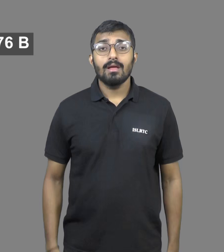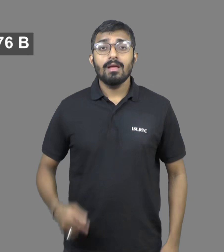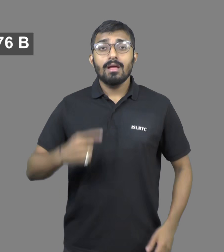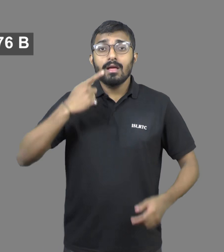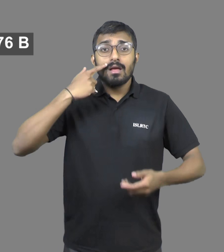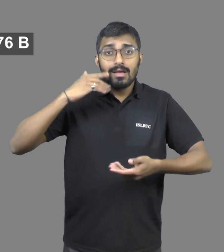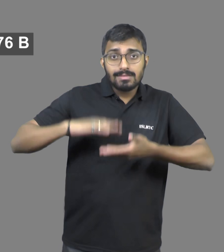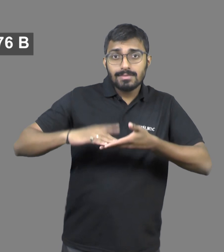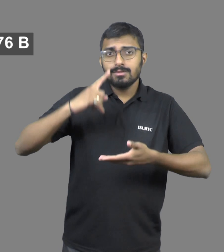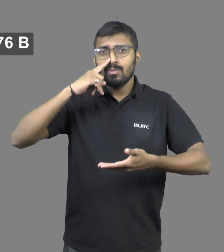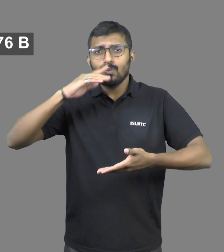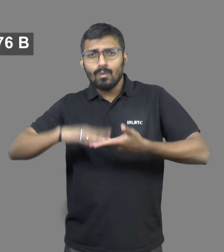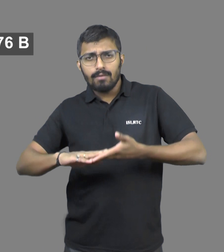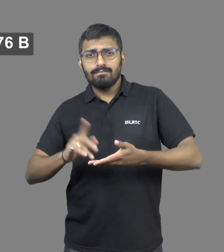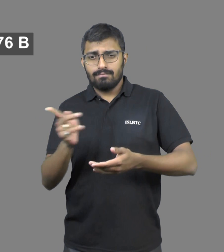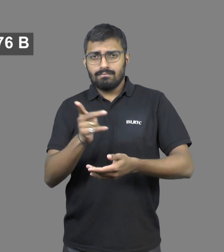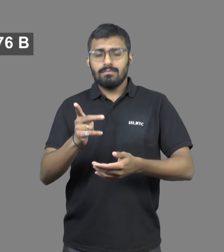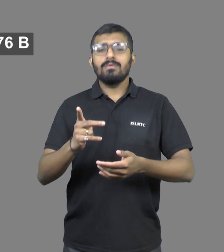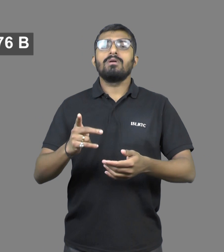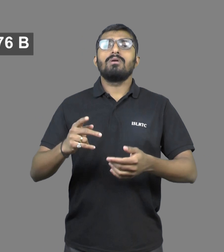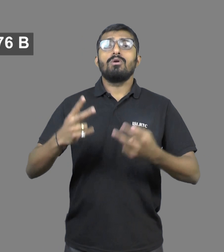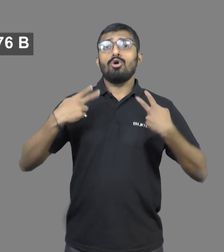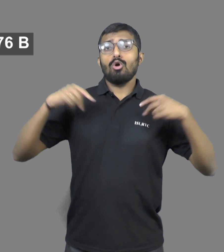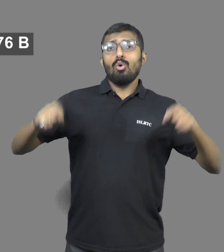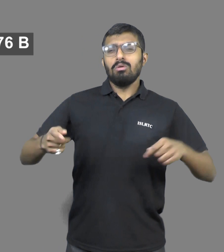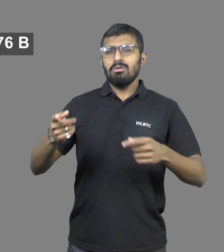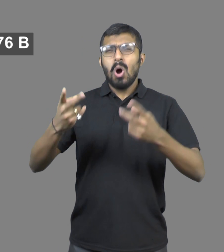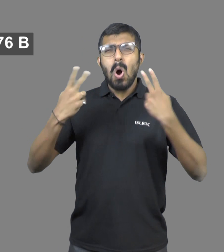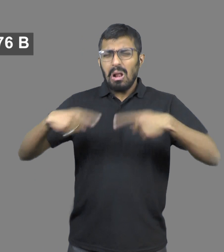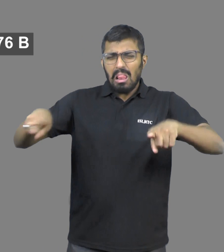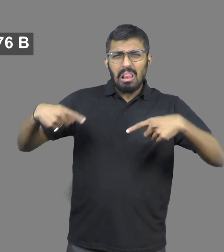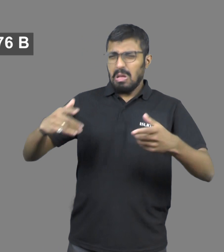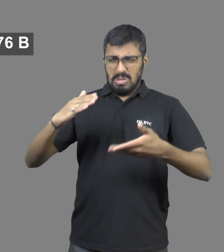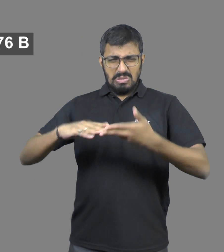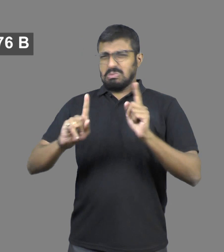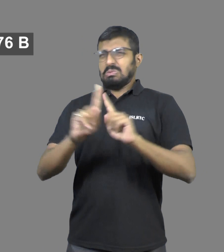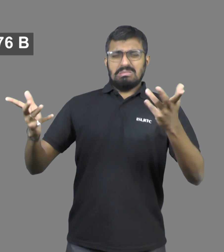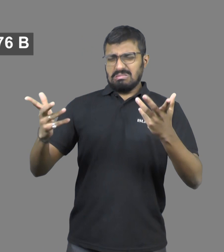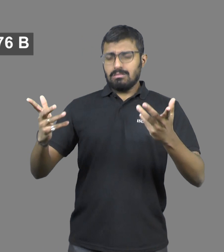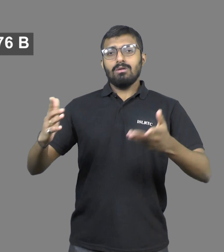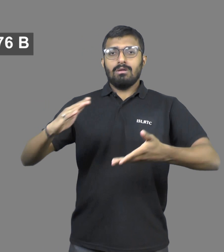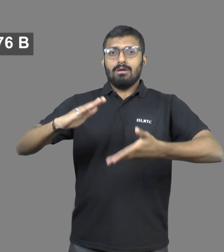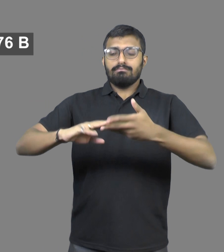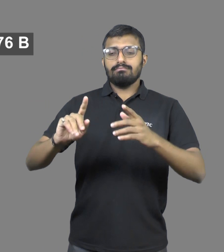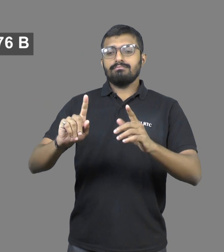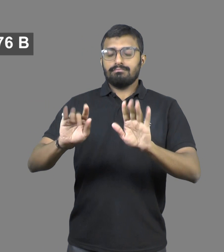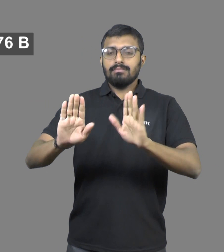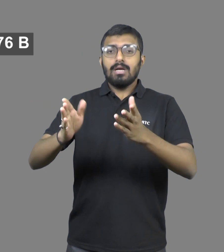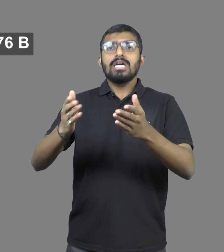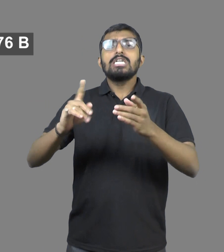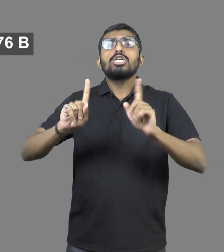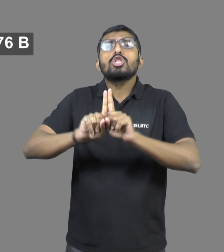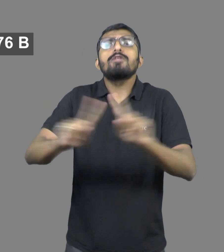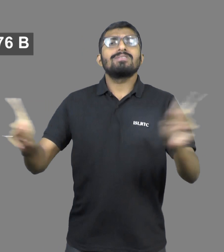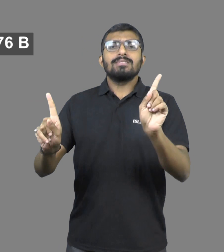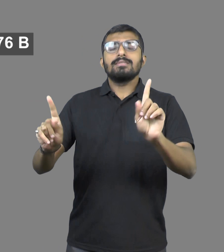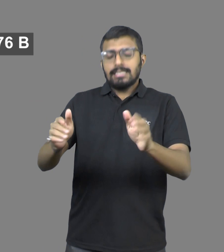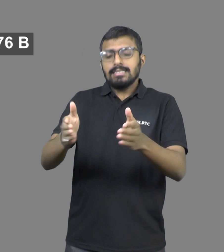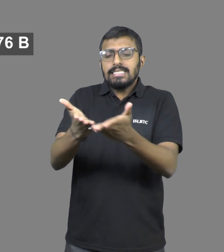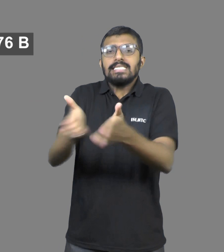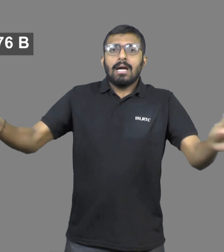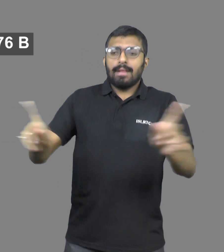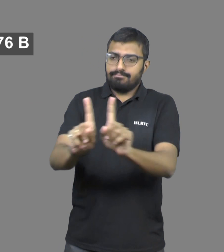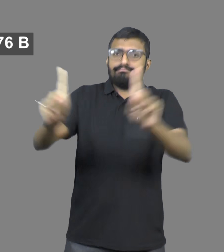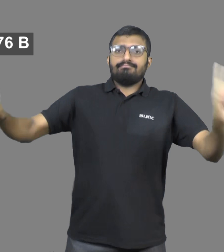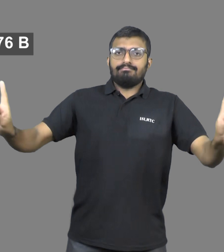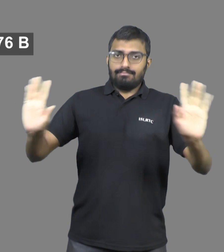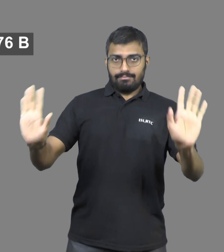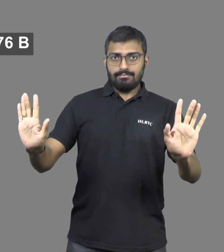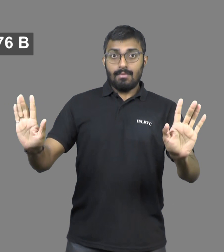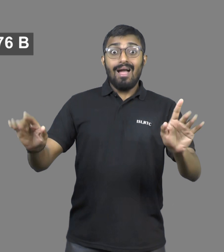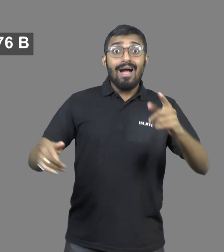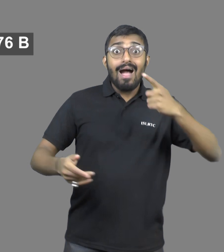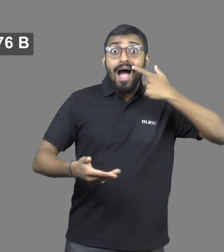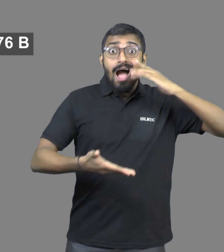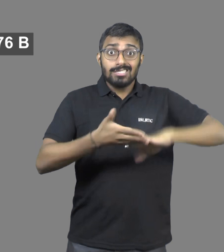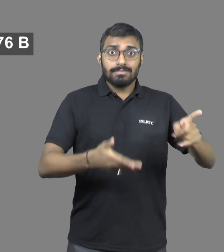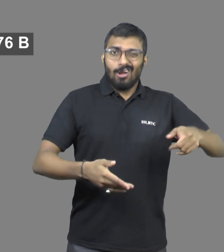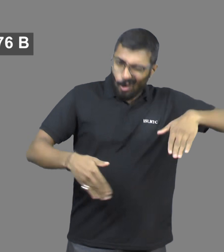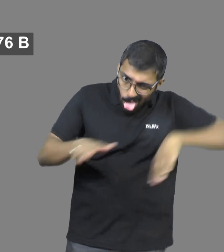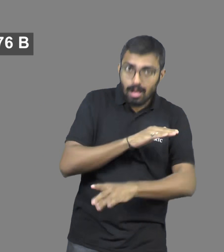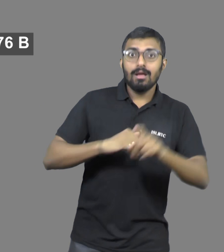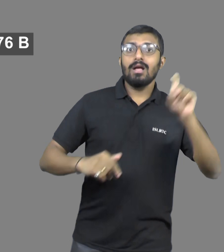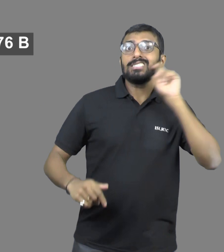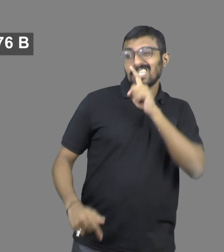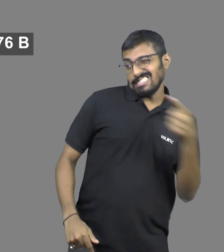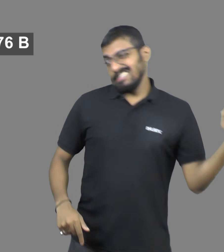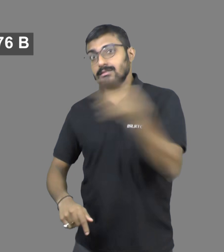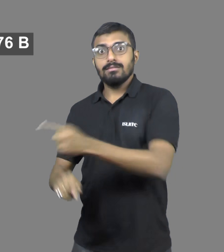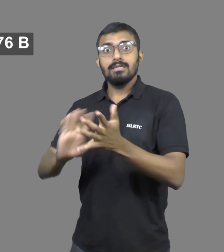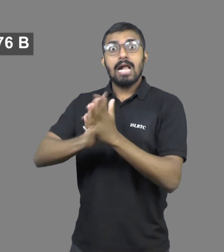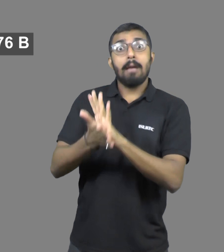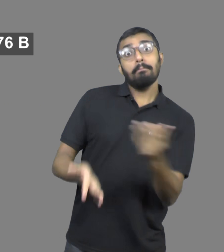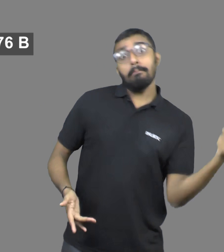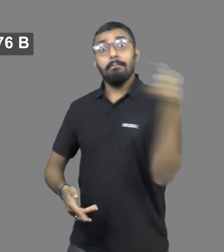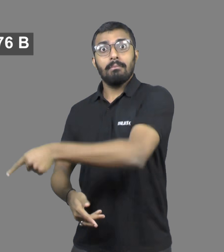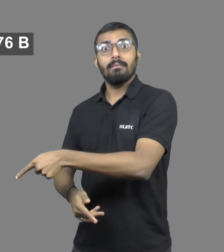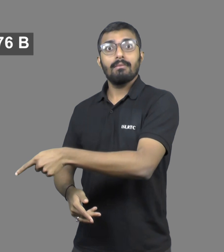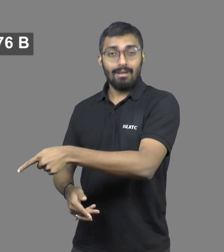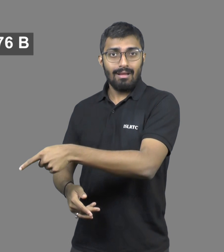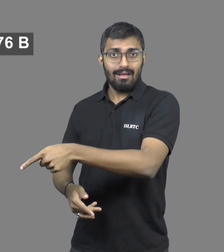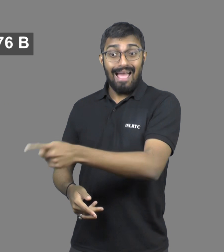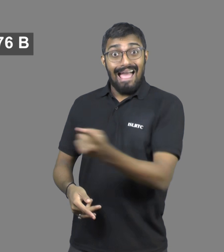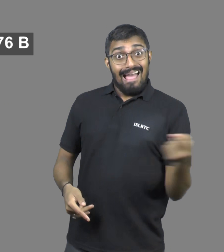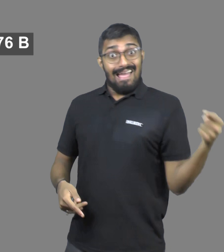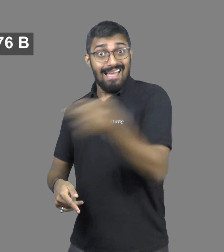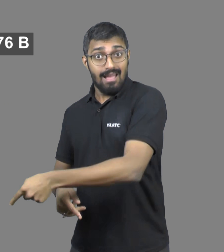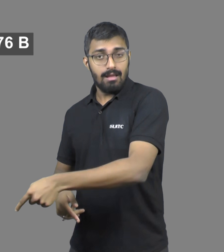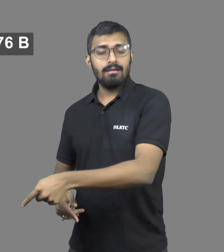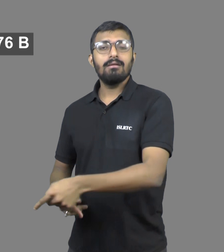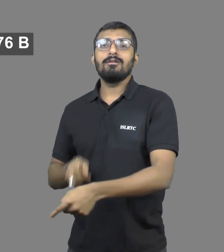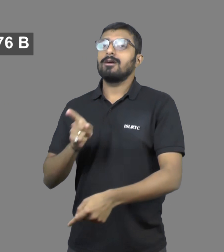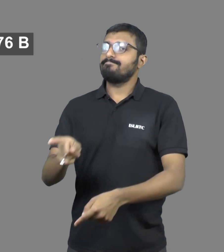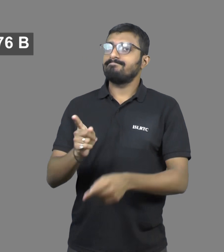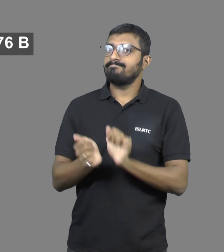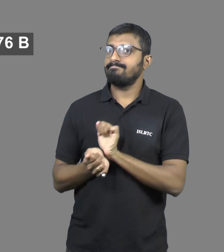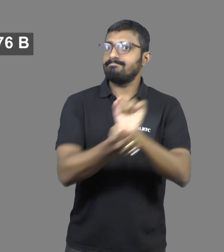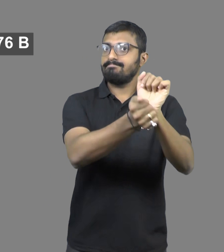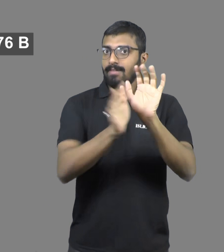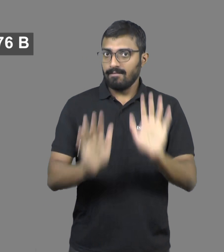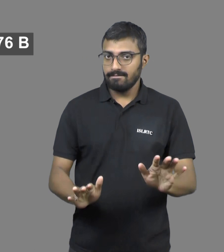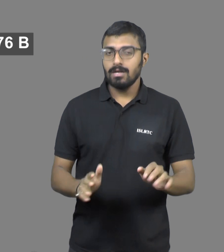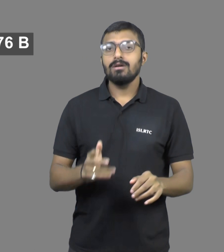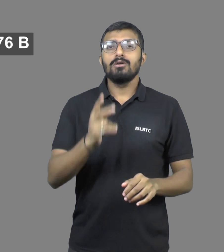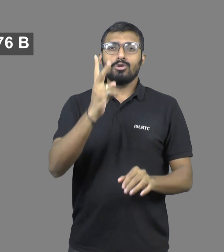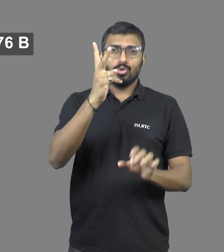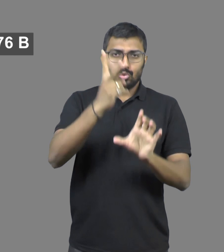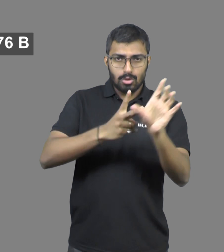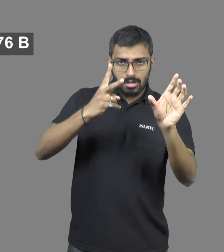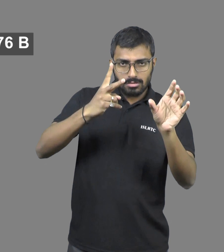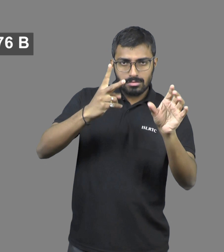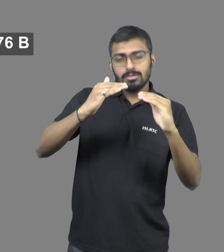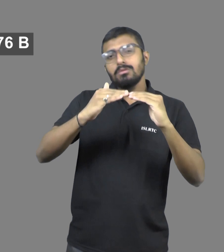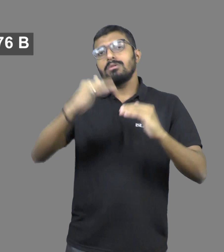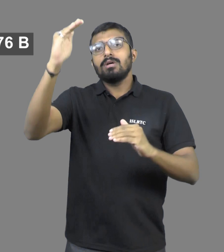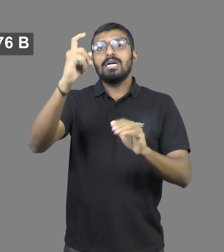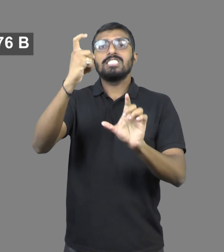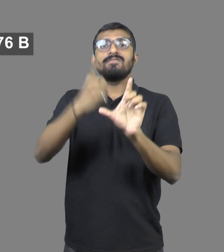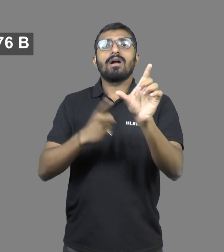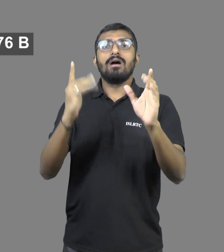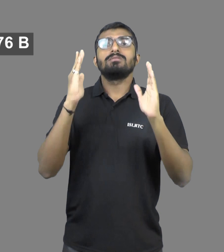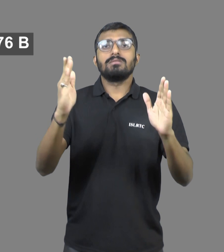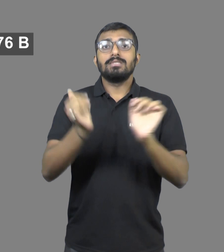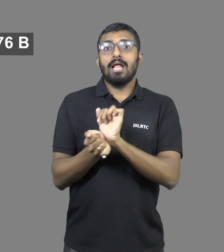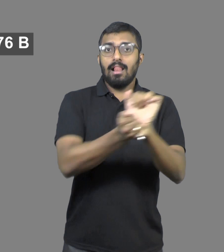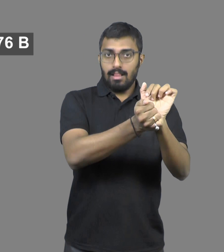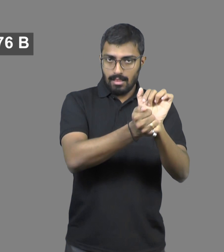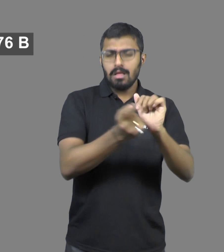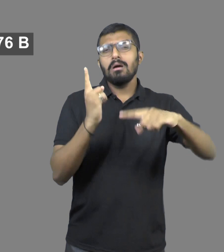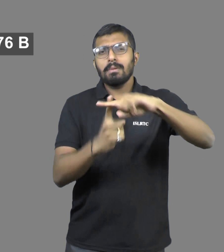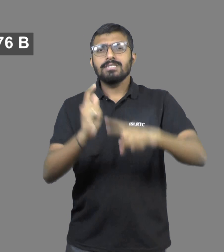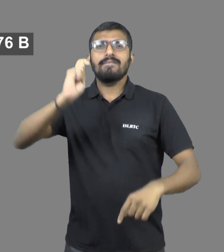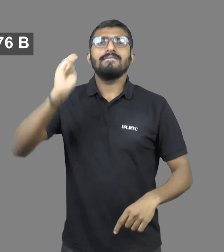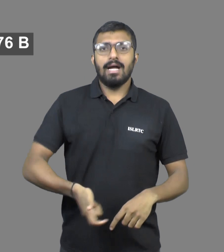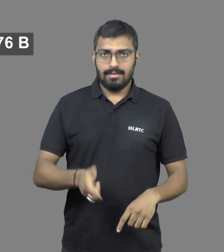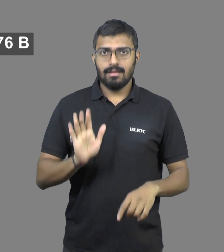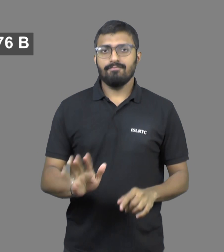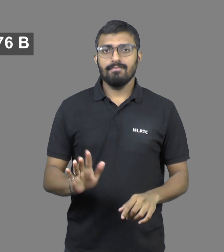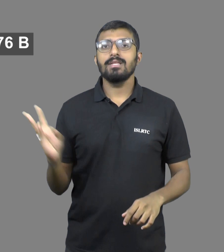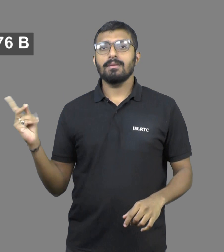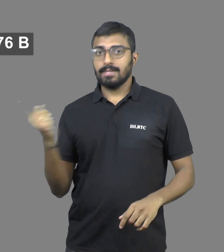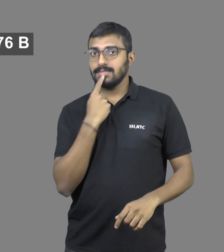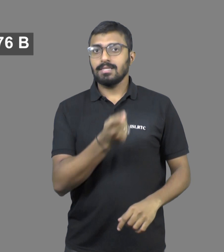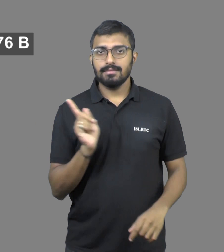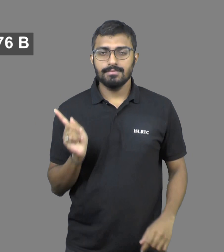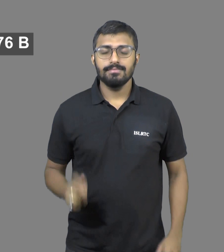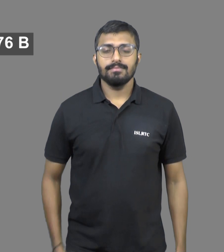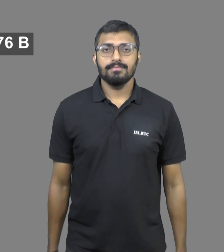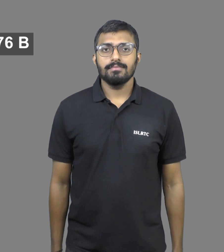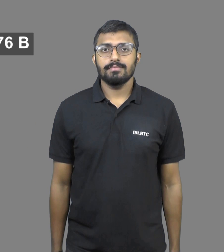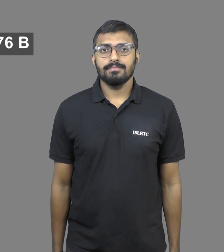Section 376 B